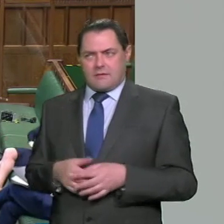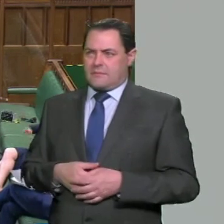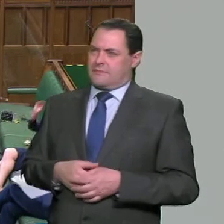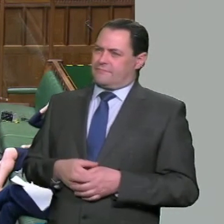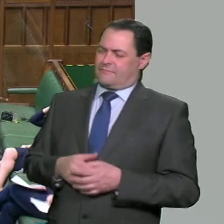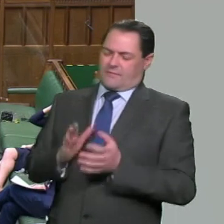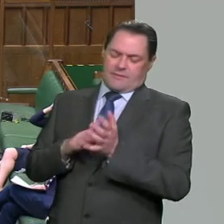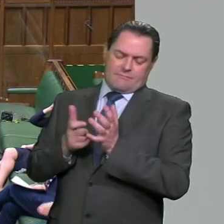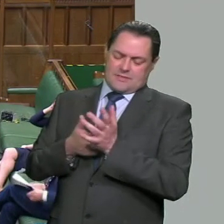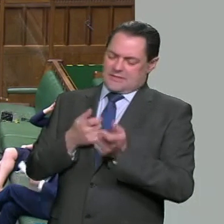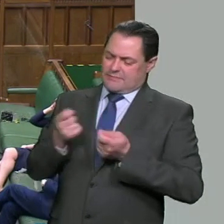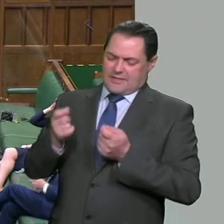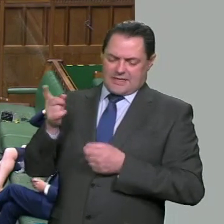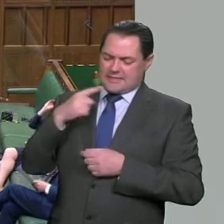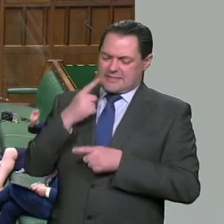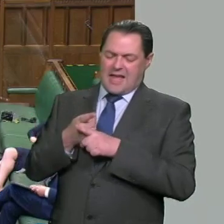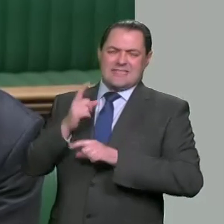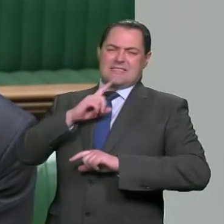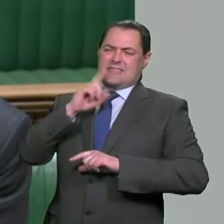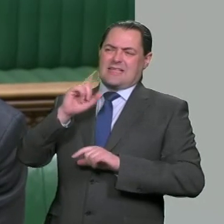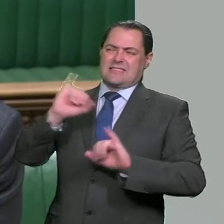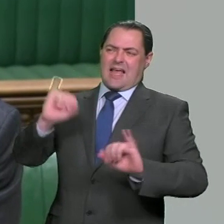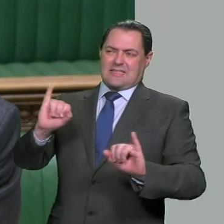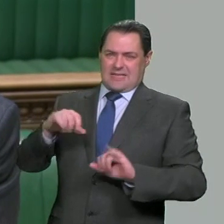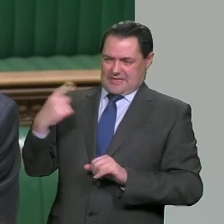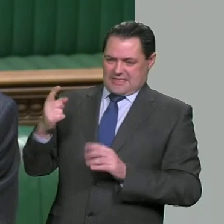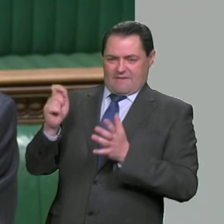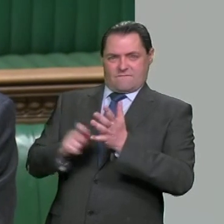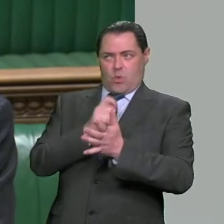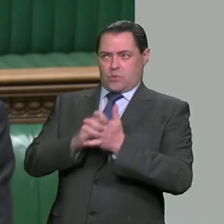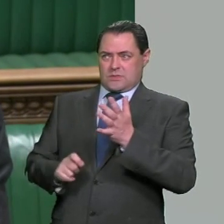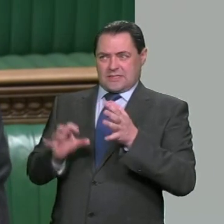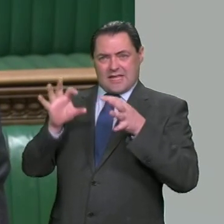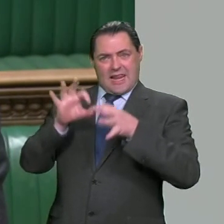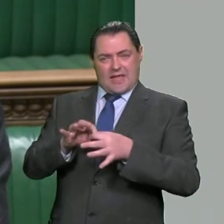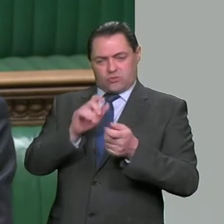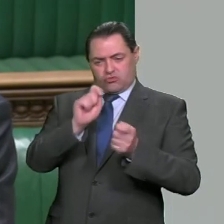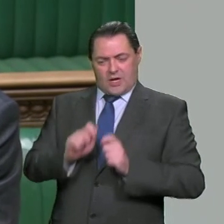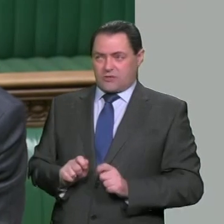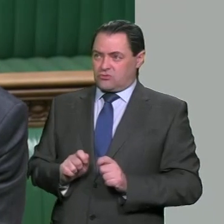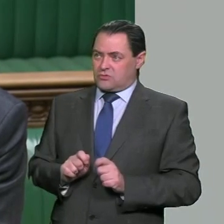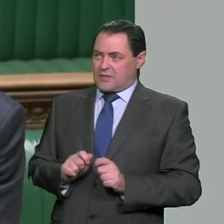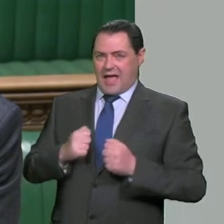The right honourable and learned Gentleman calls it a scandal; he voted for the changes that we brought in.